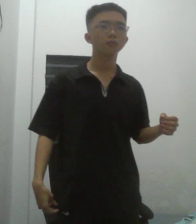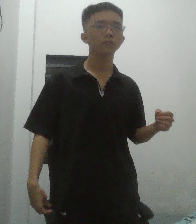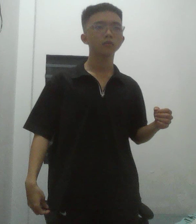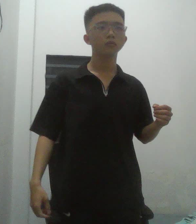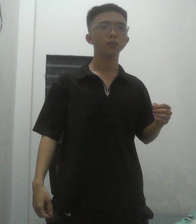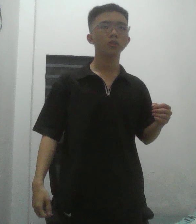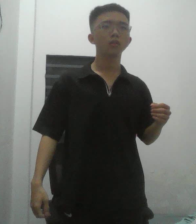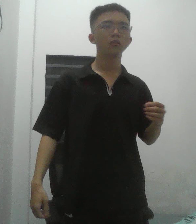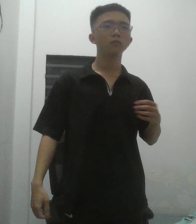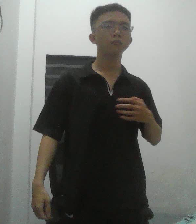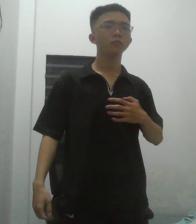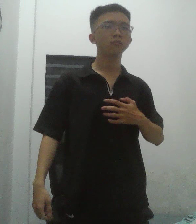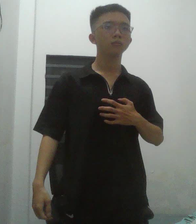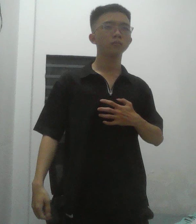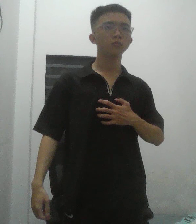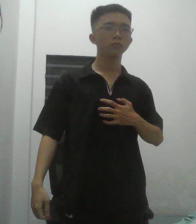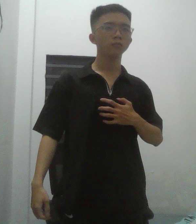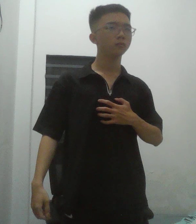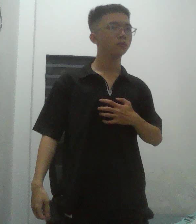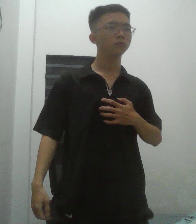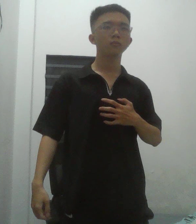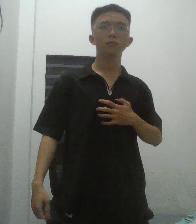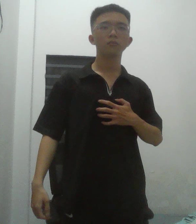khong thich